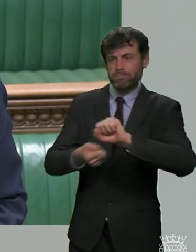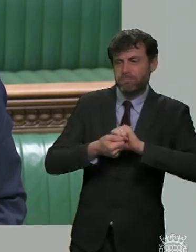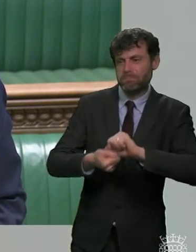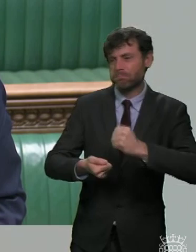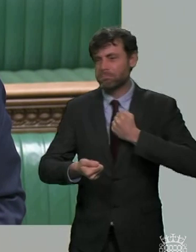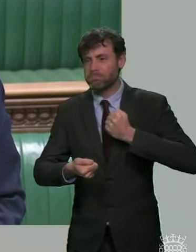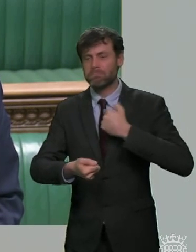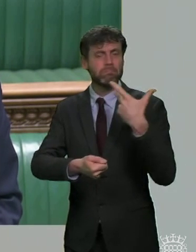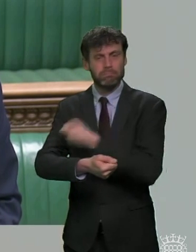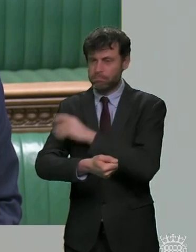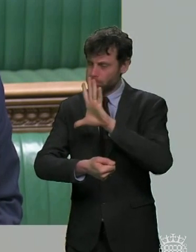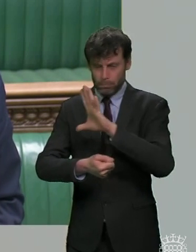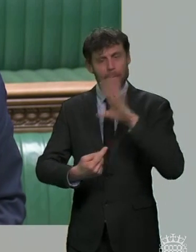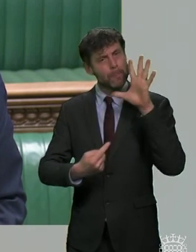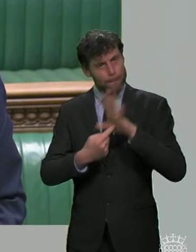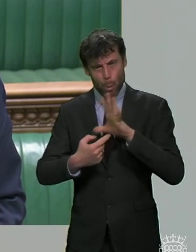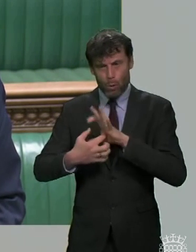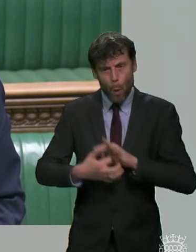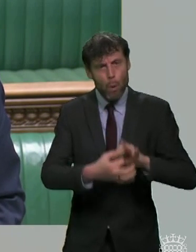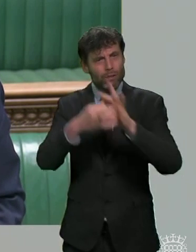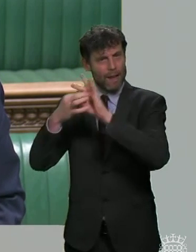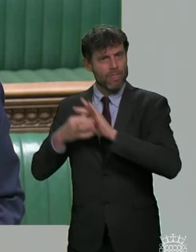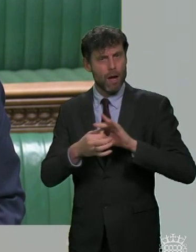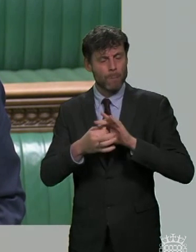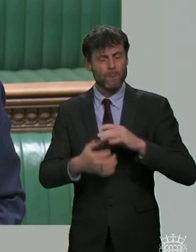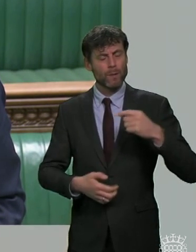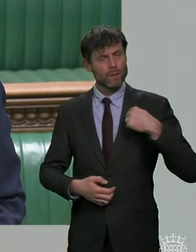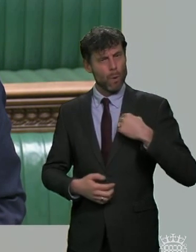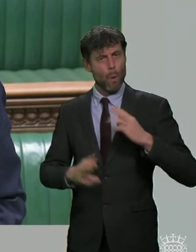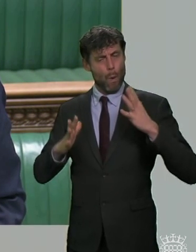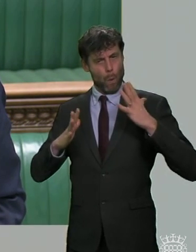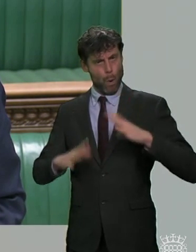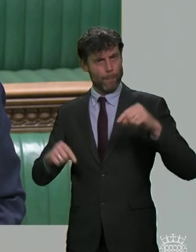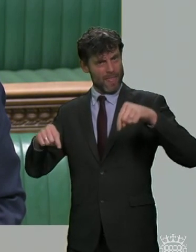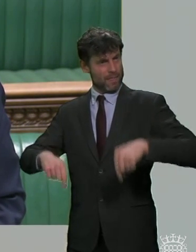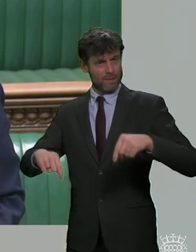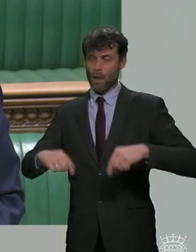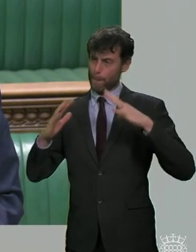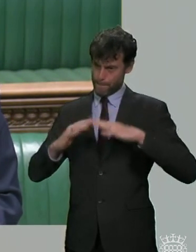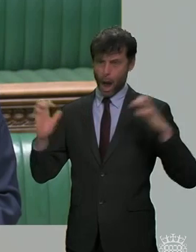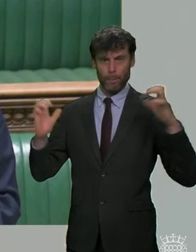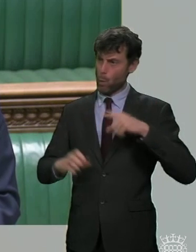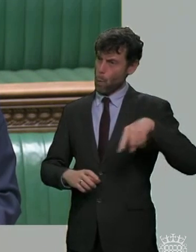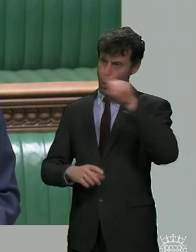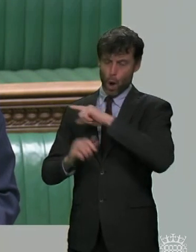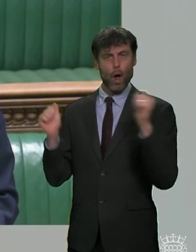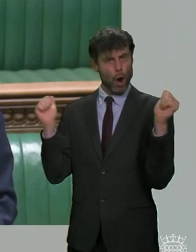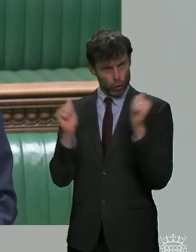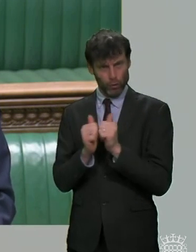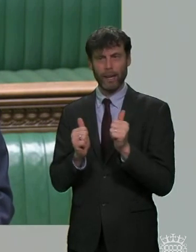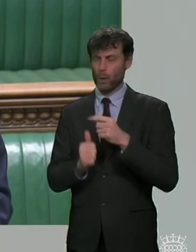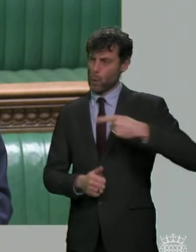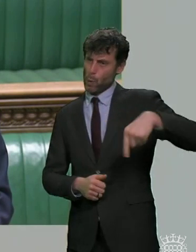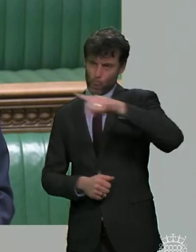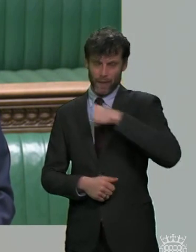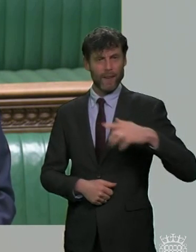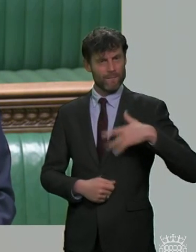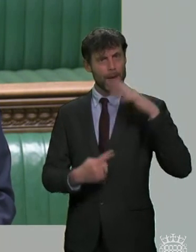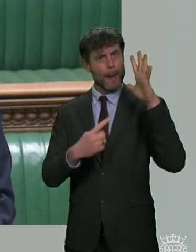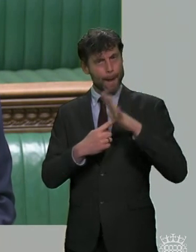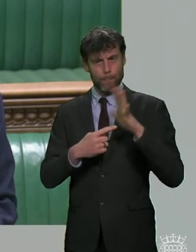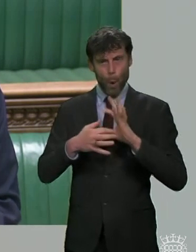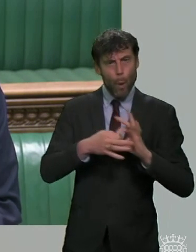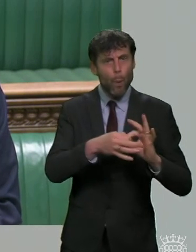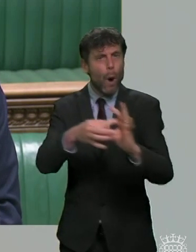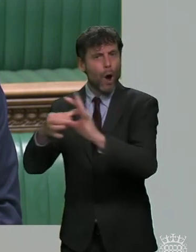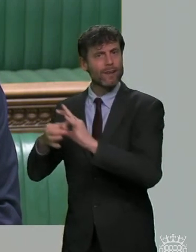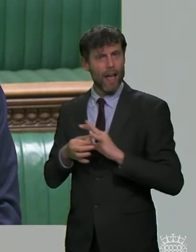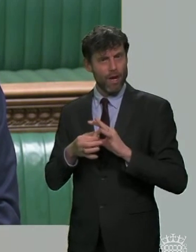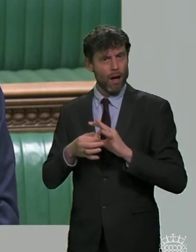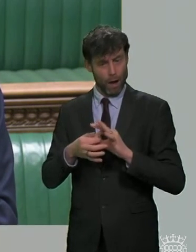I trust that Members in all parts of the House will join me in rejecting this suggestion and in calling on all our partners to work together to tackle this pandemic.